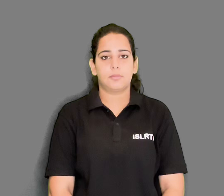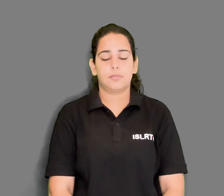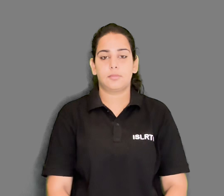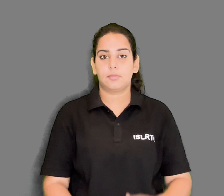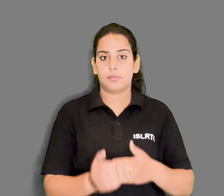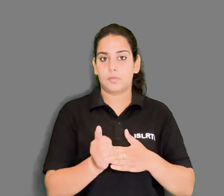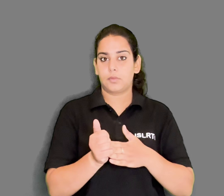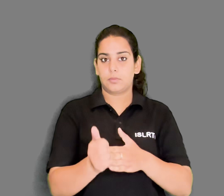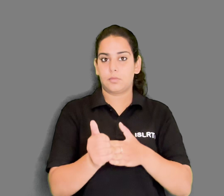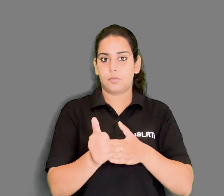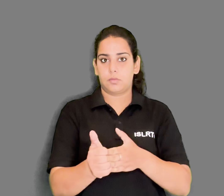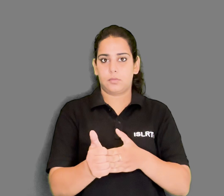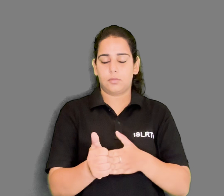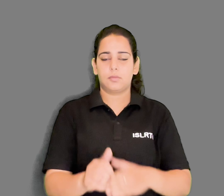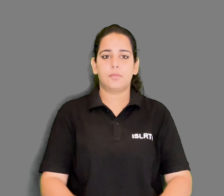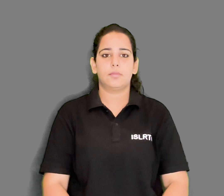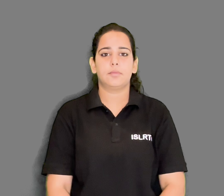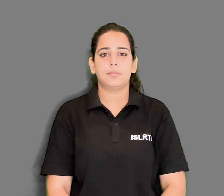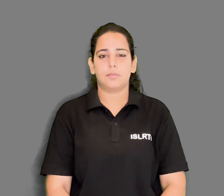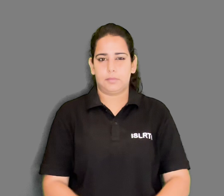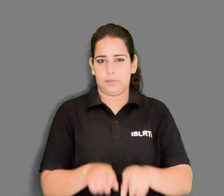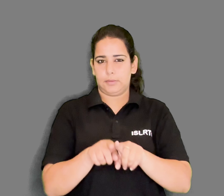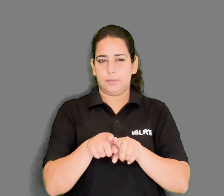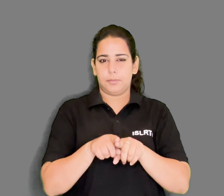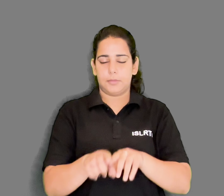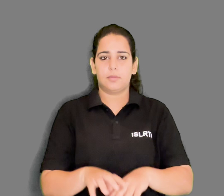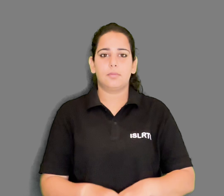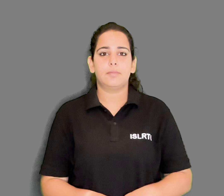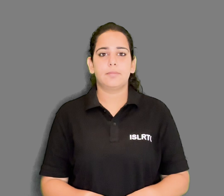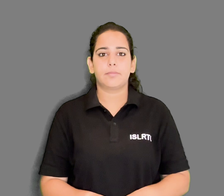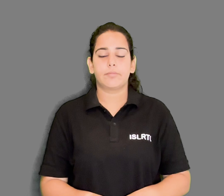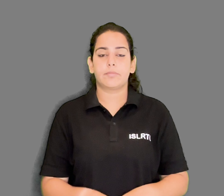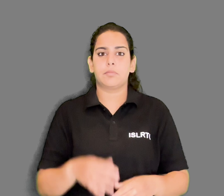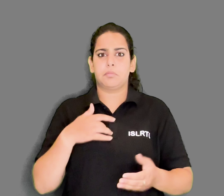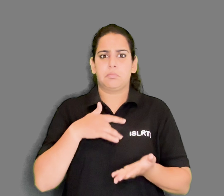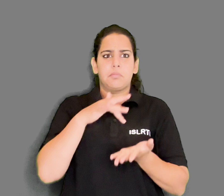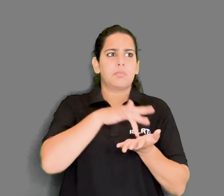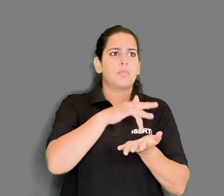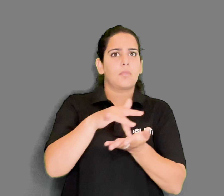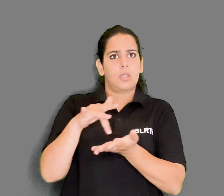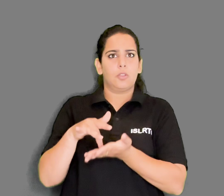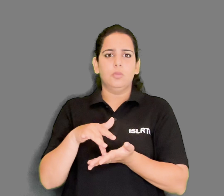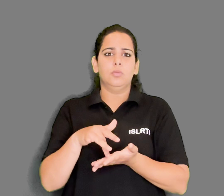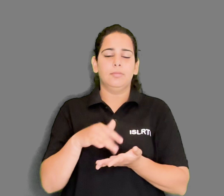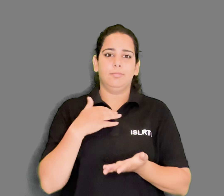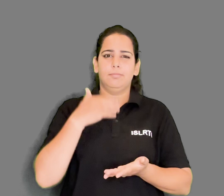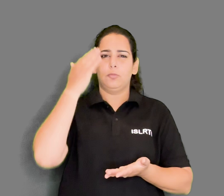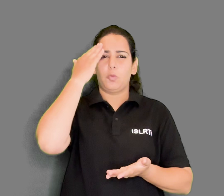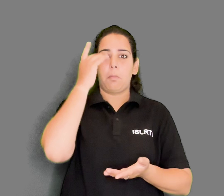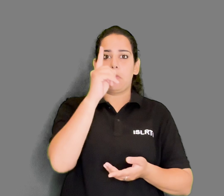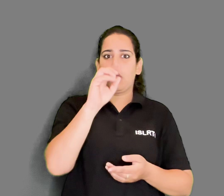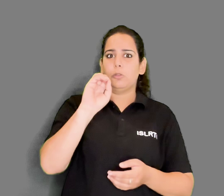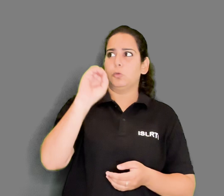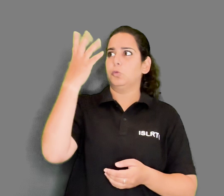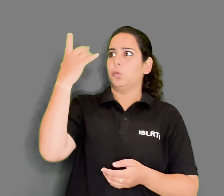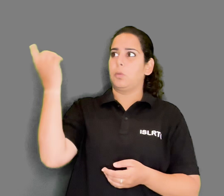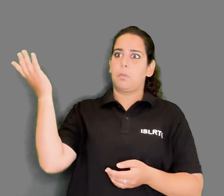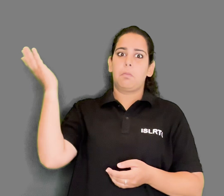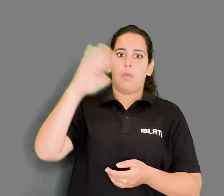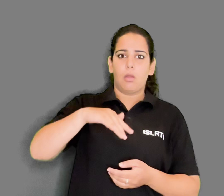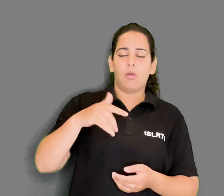Approach A way of dealing with a situation or problem